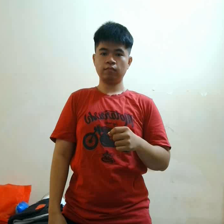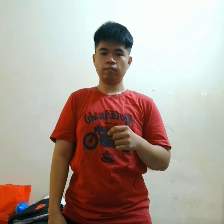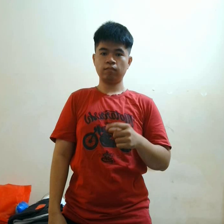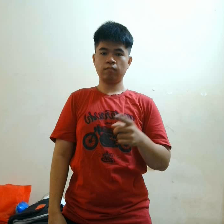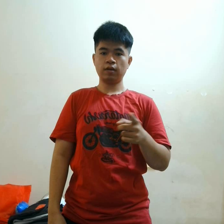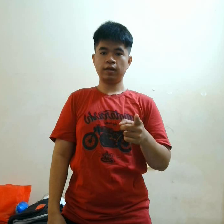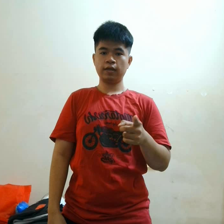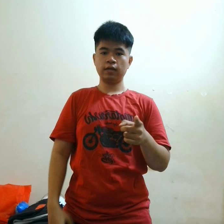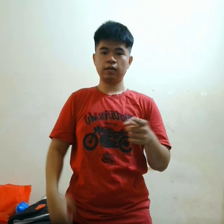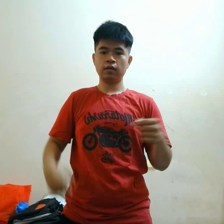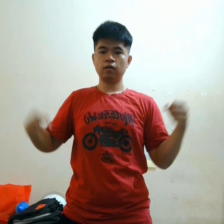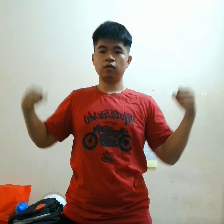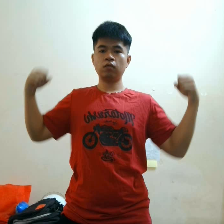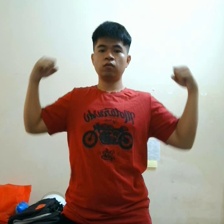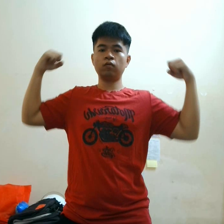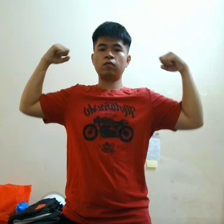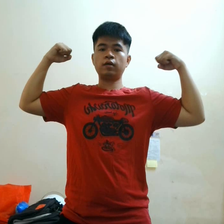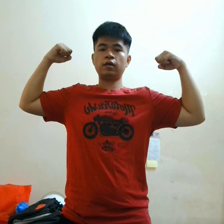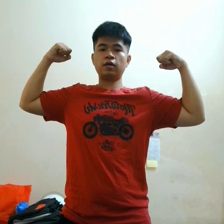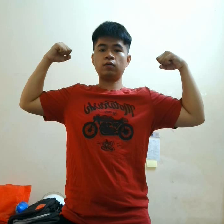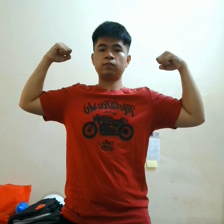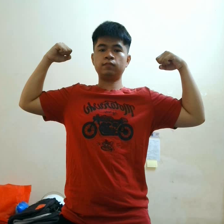ban khoe khong